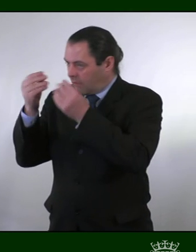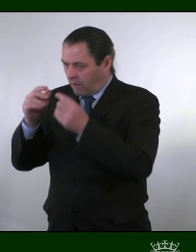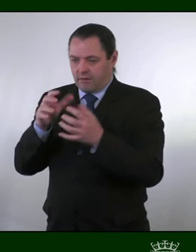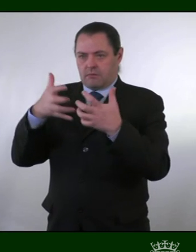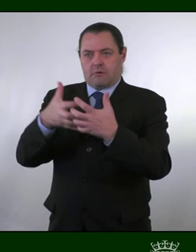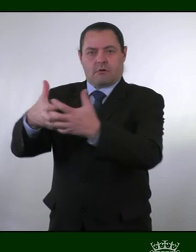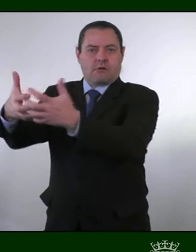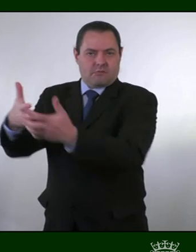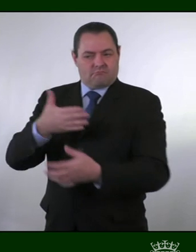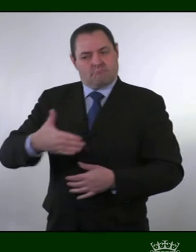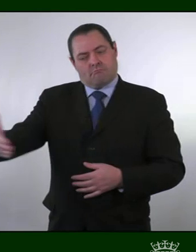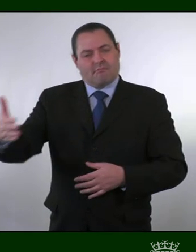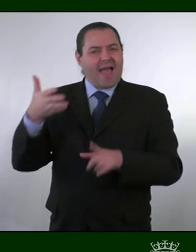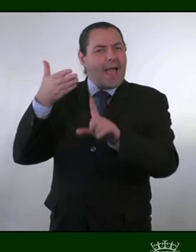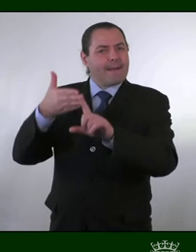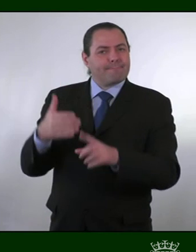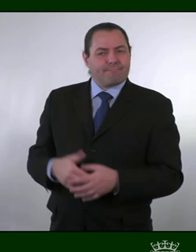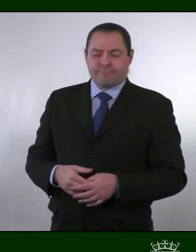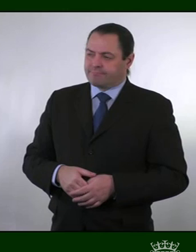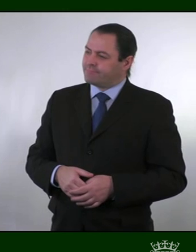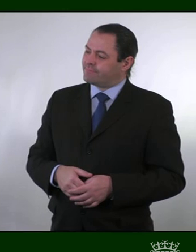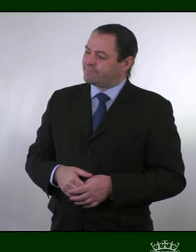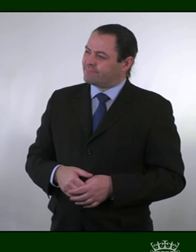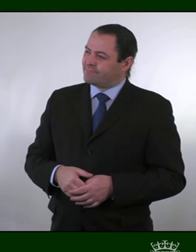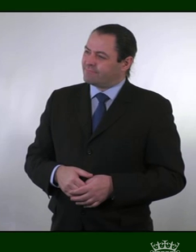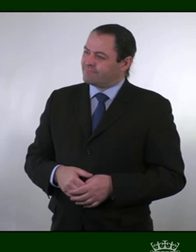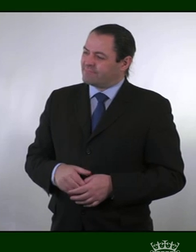The hon. Lady makes a very good point.